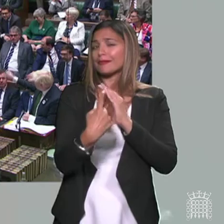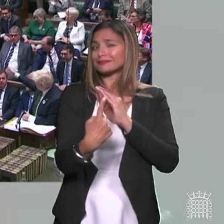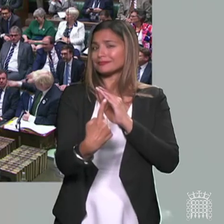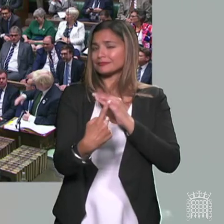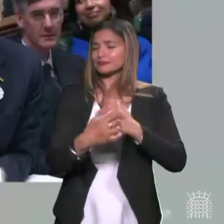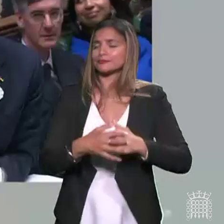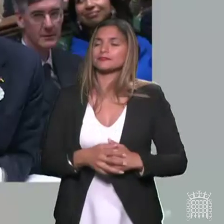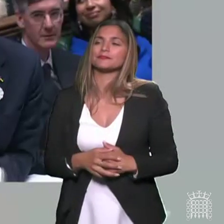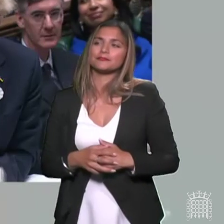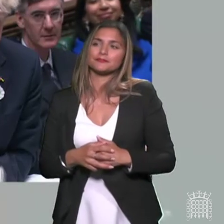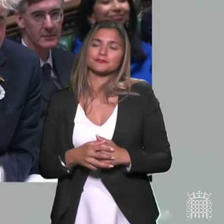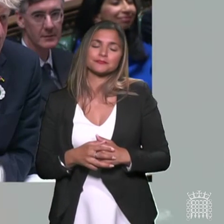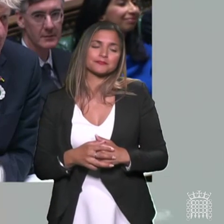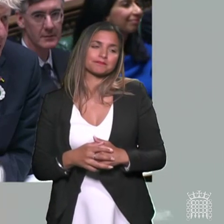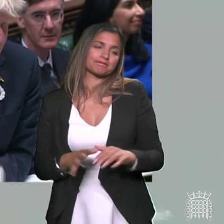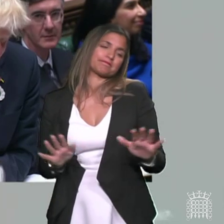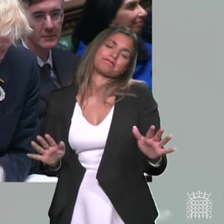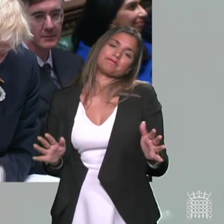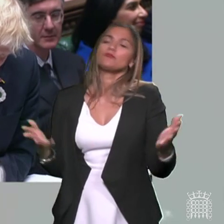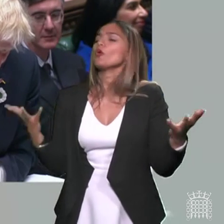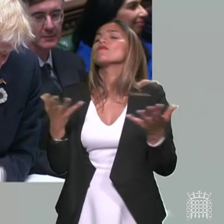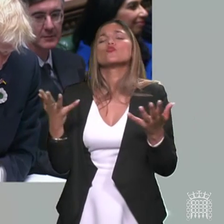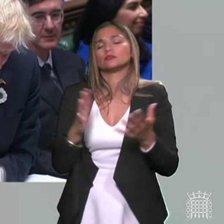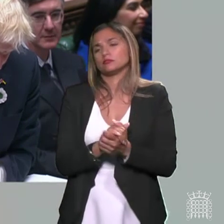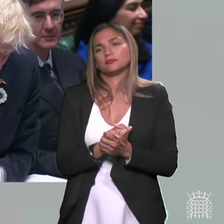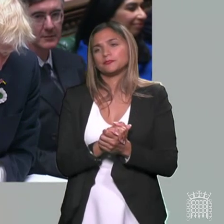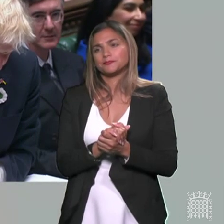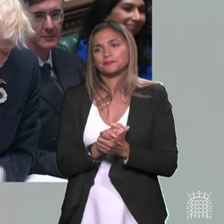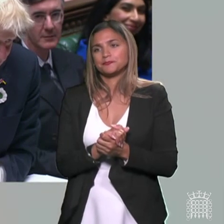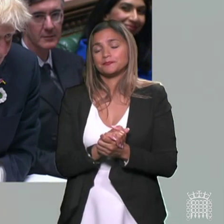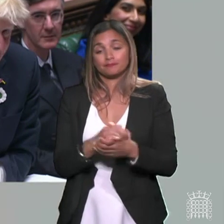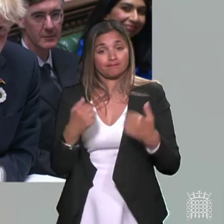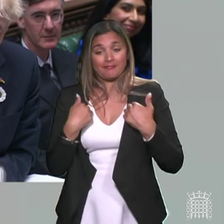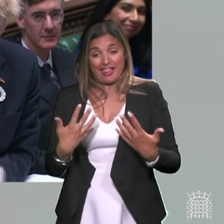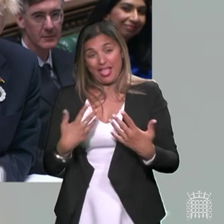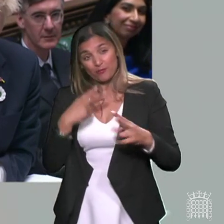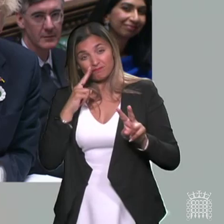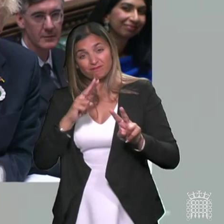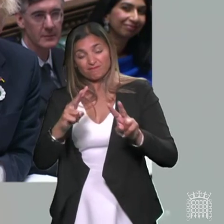I say to my honourable Friend that, if anything, I am even more optimistic.